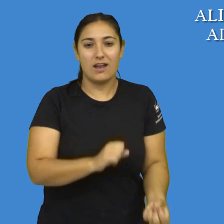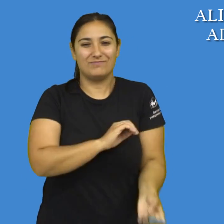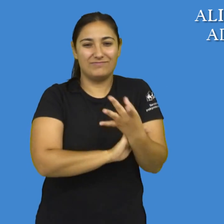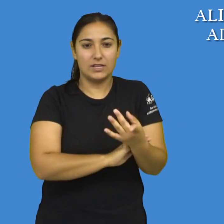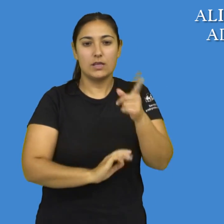crear